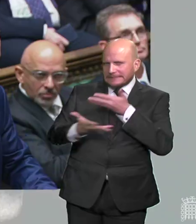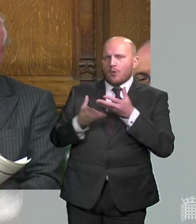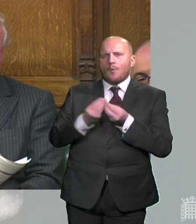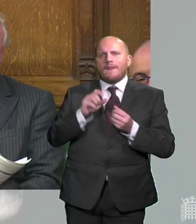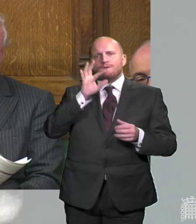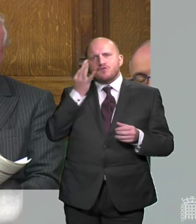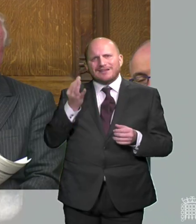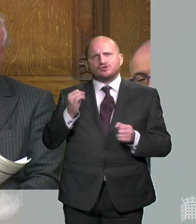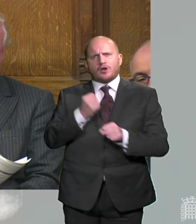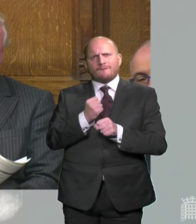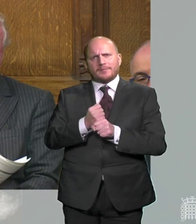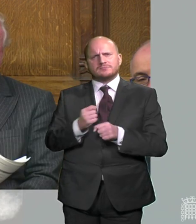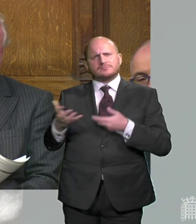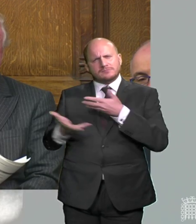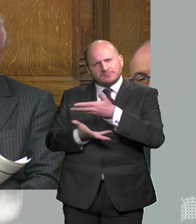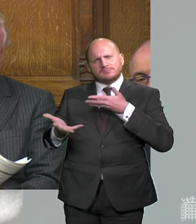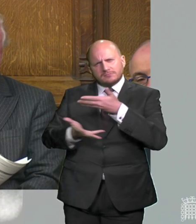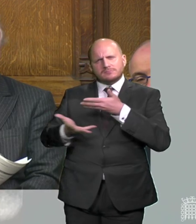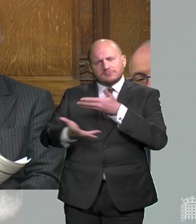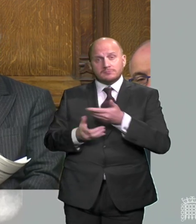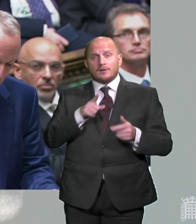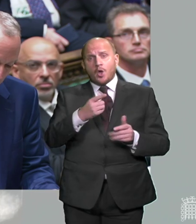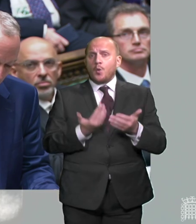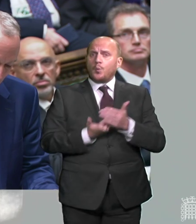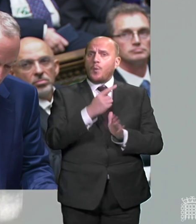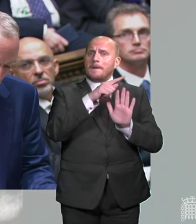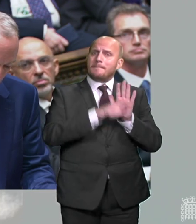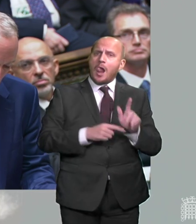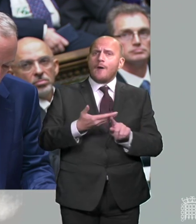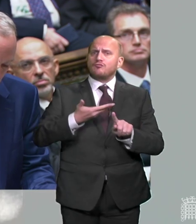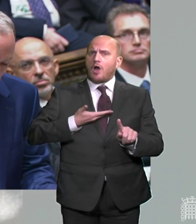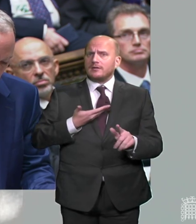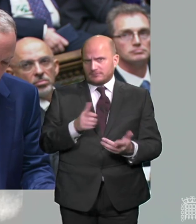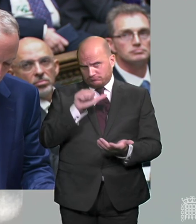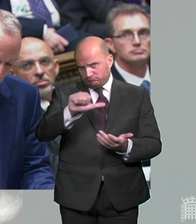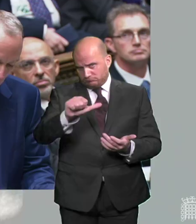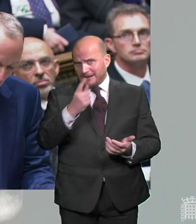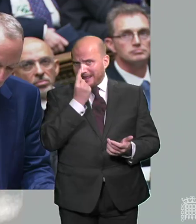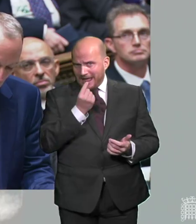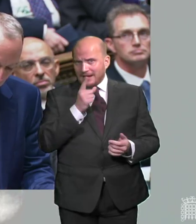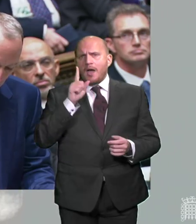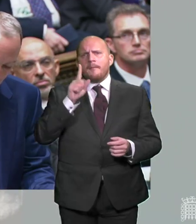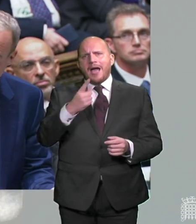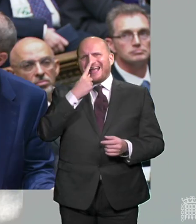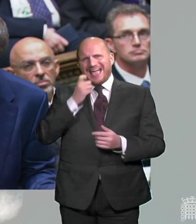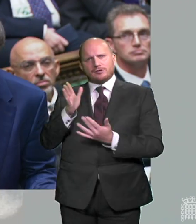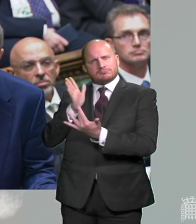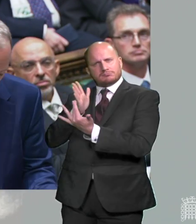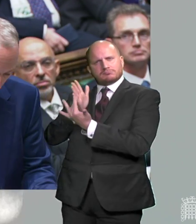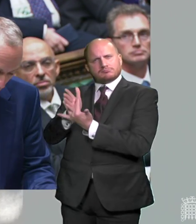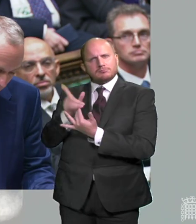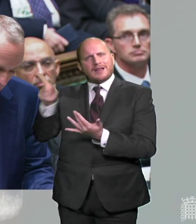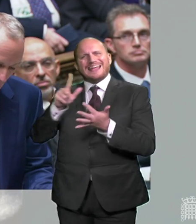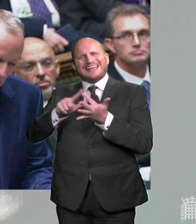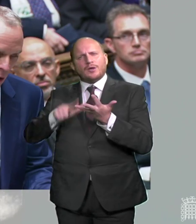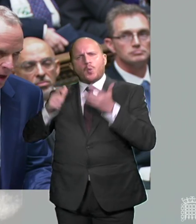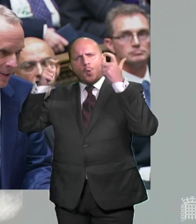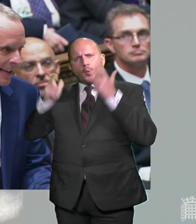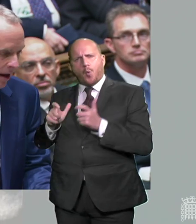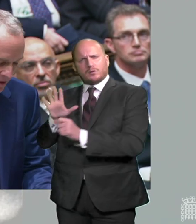My right honourable Friend the Member for Gainsborough is right to say that the Bill of Rights can also help, not least in preventing interim orders from the Strasbourg Court from being recognised in UK courts.